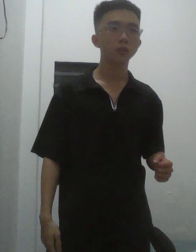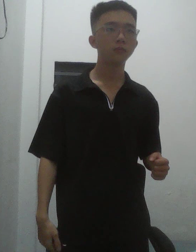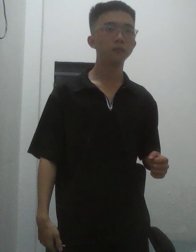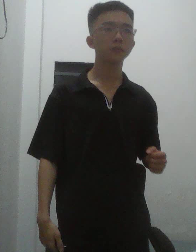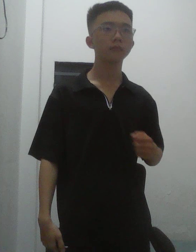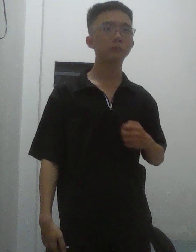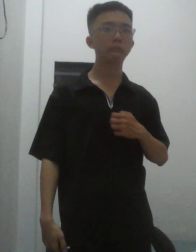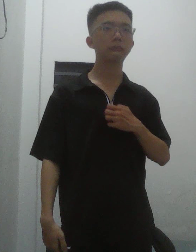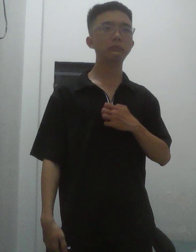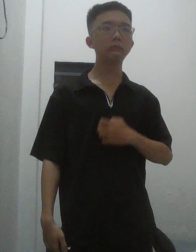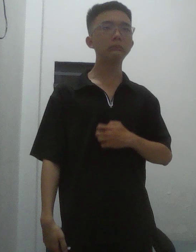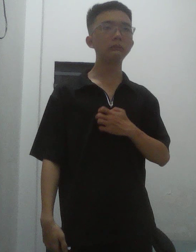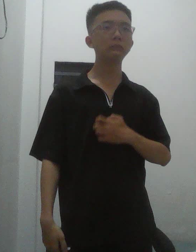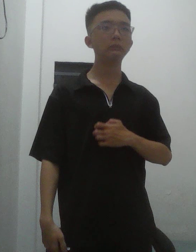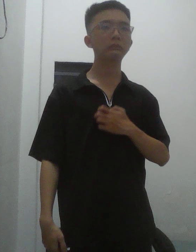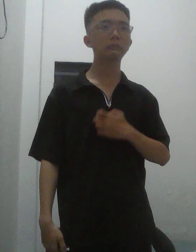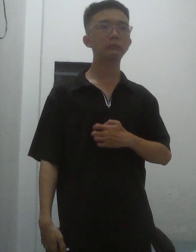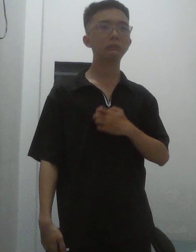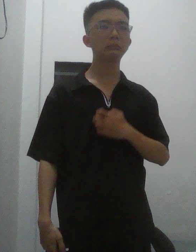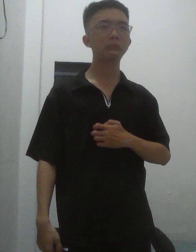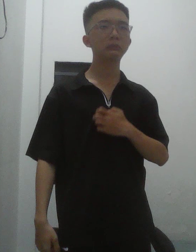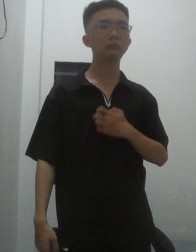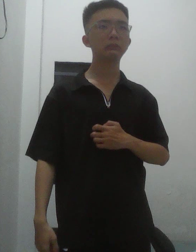ghen